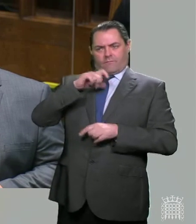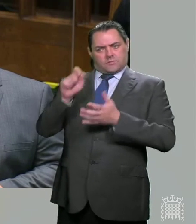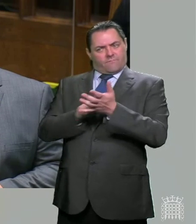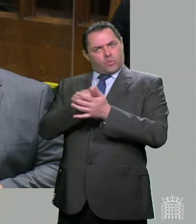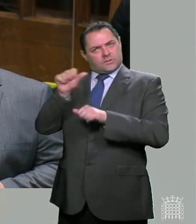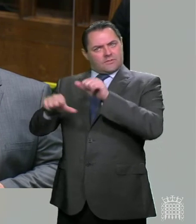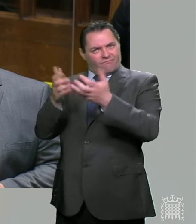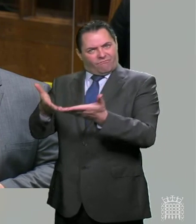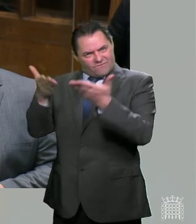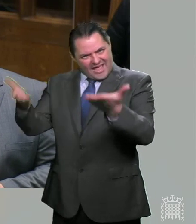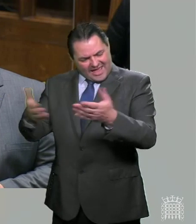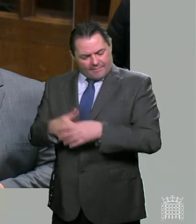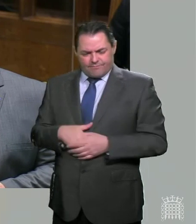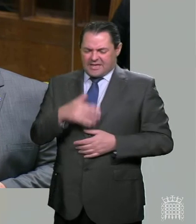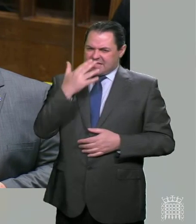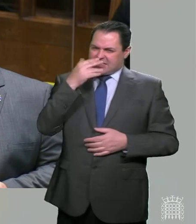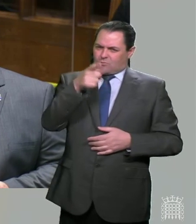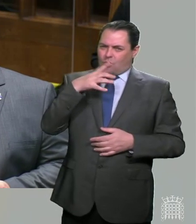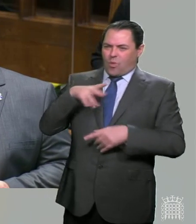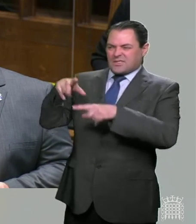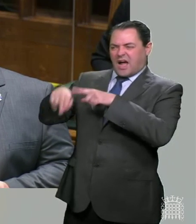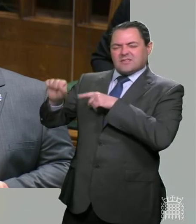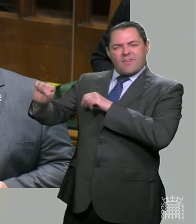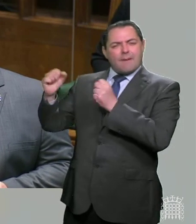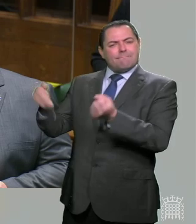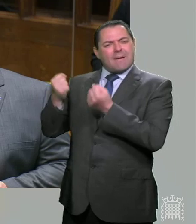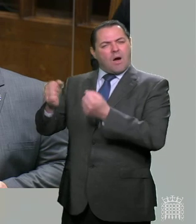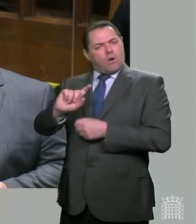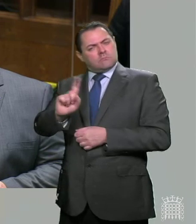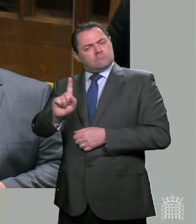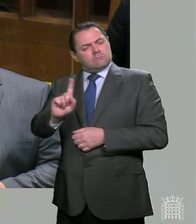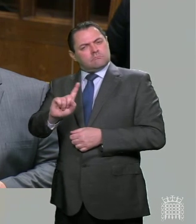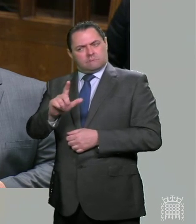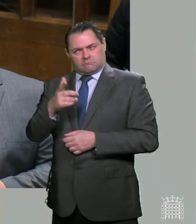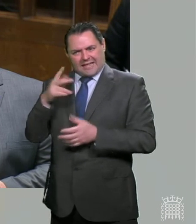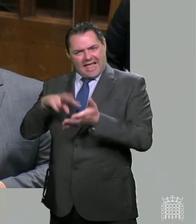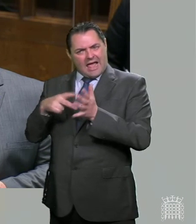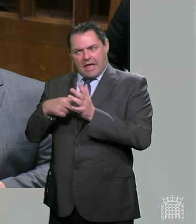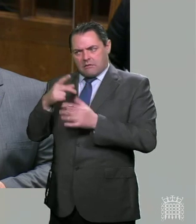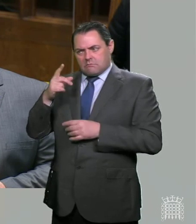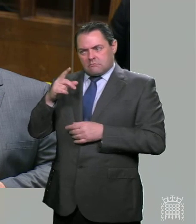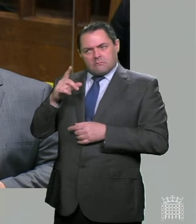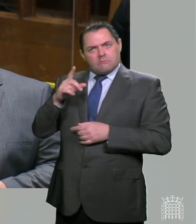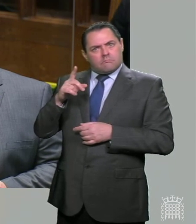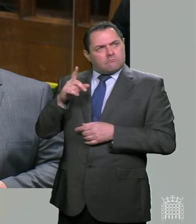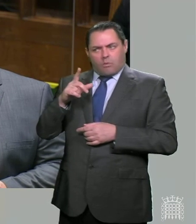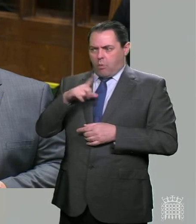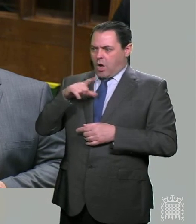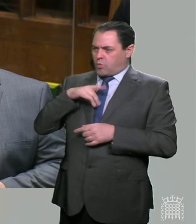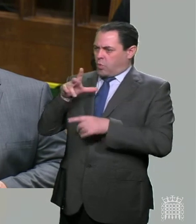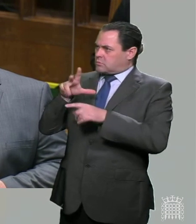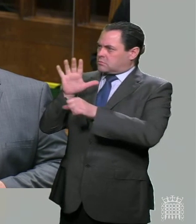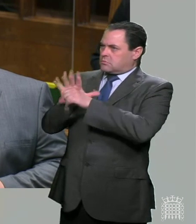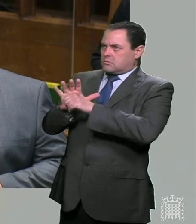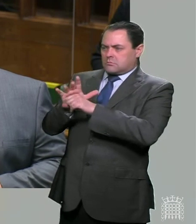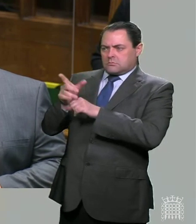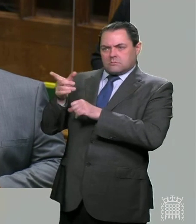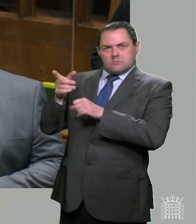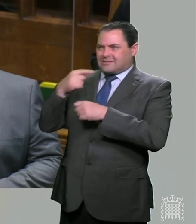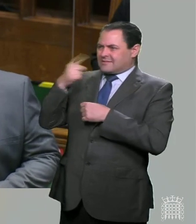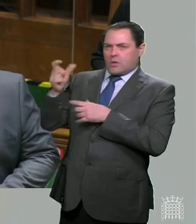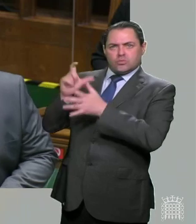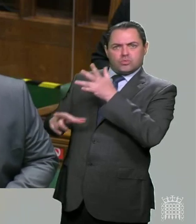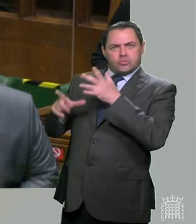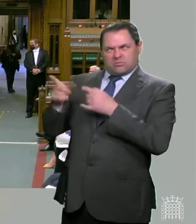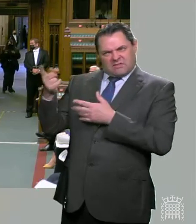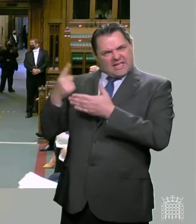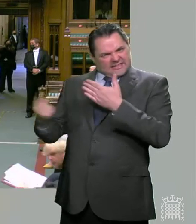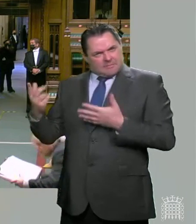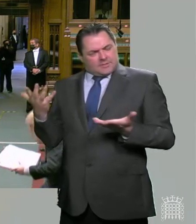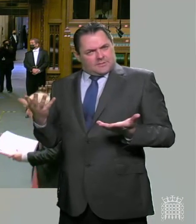With the Government seeking to neuter the Electoral Commission, what exactly is the Prime Minister planning that requires his Government to attempt to be able to direct the independent regulator?